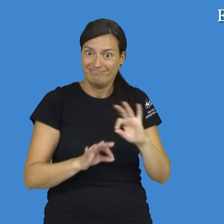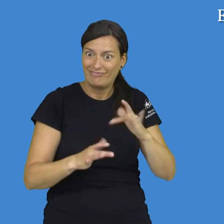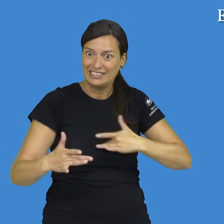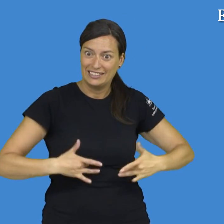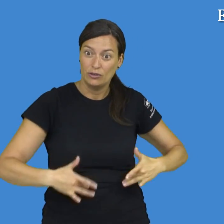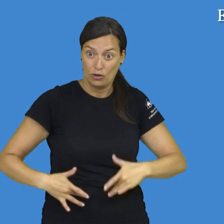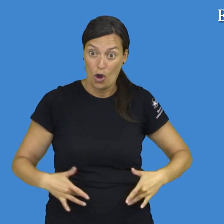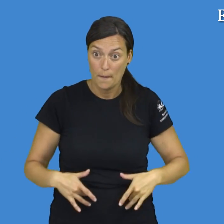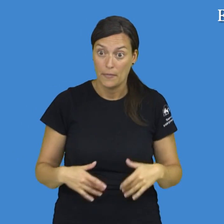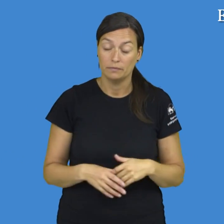síntoma